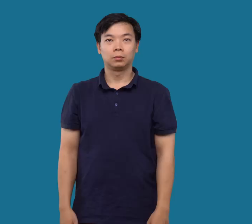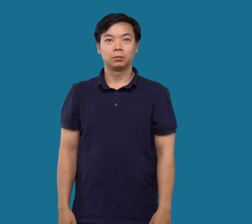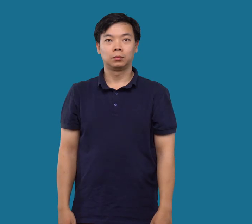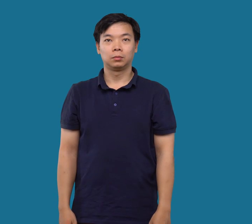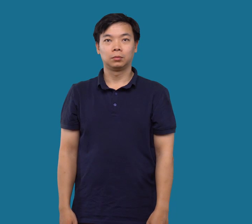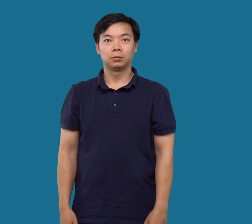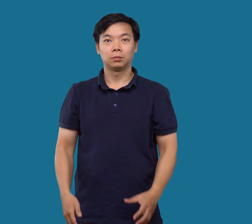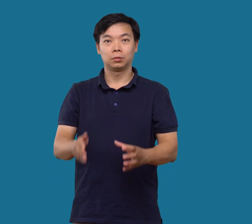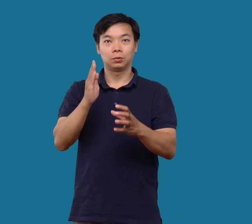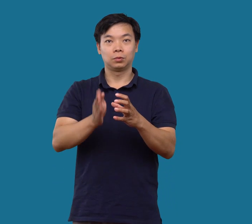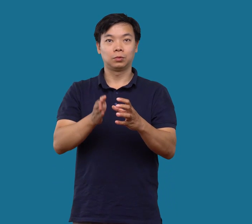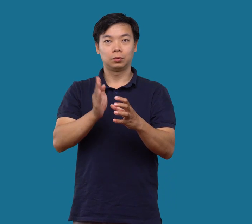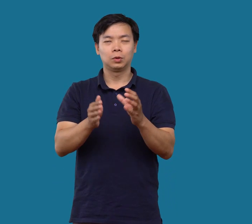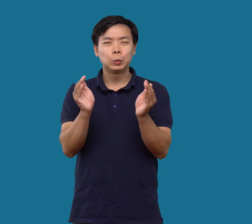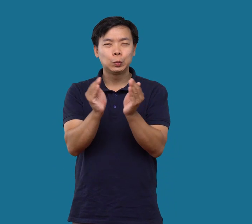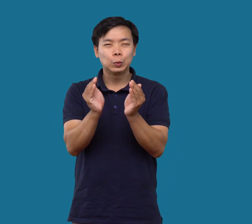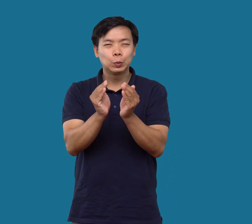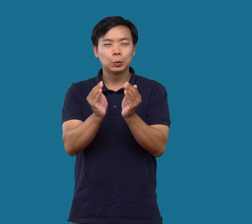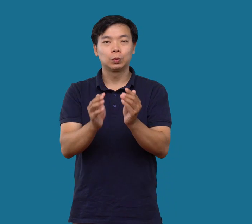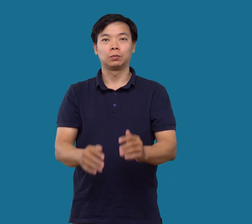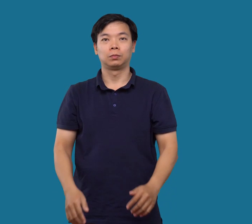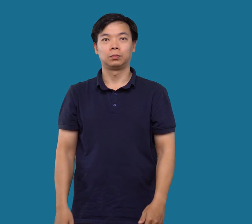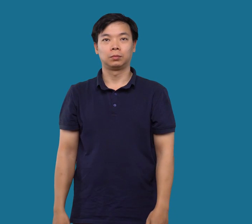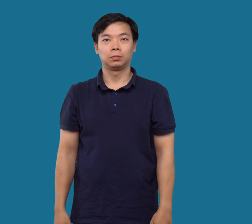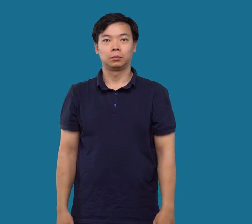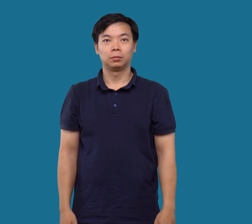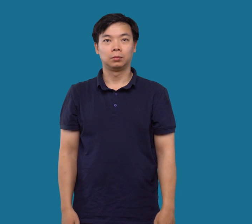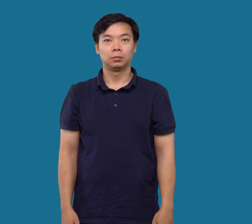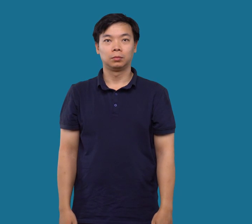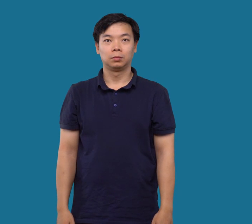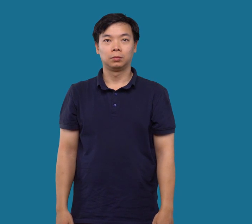quả dừa xiêm